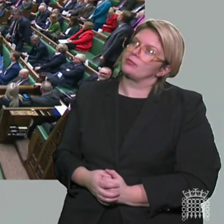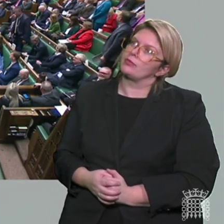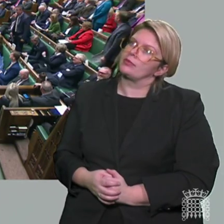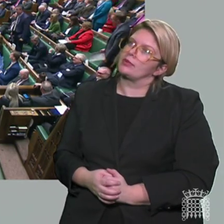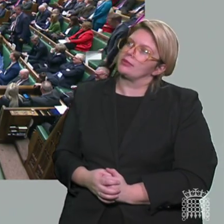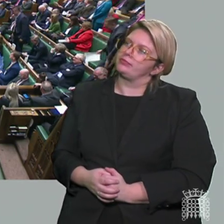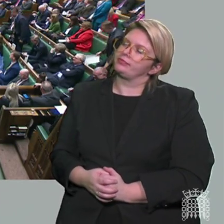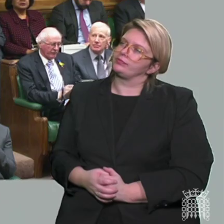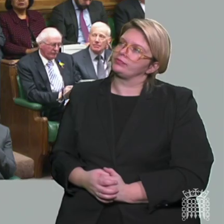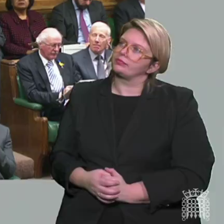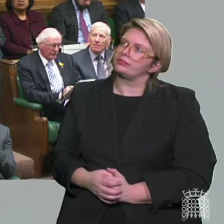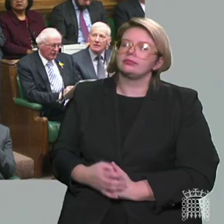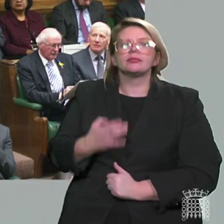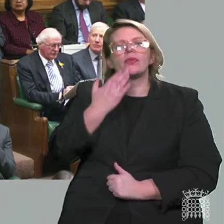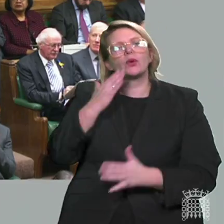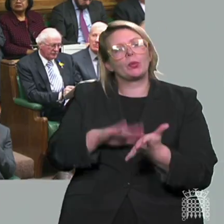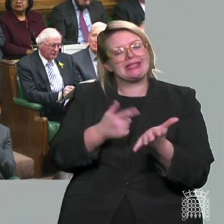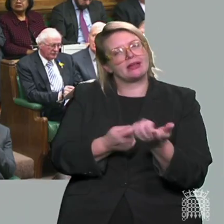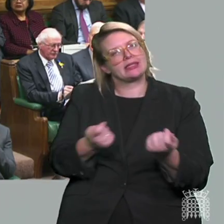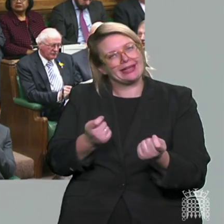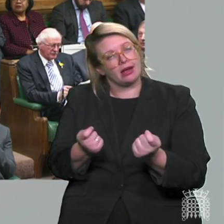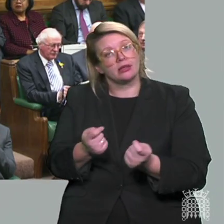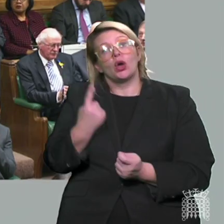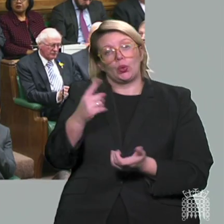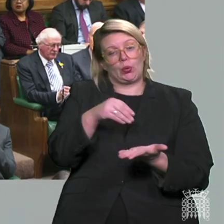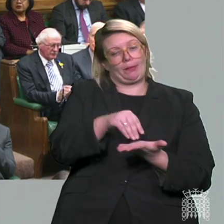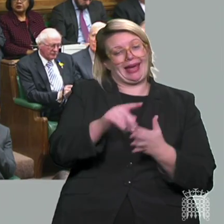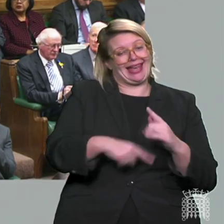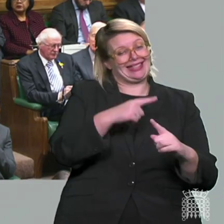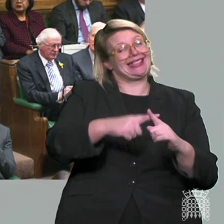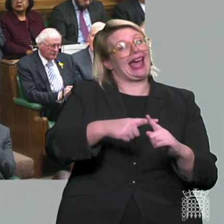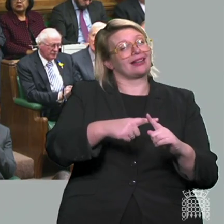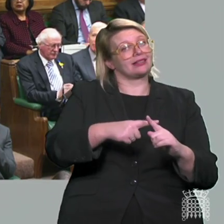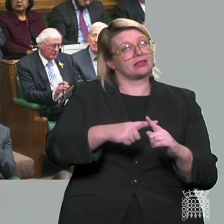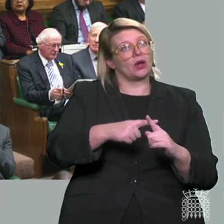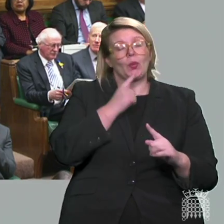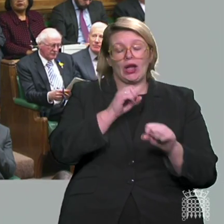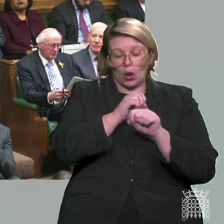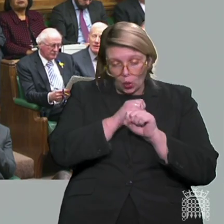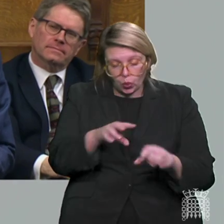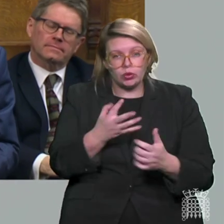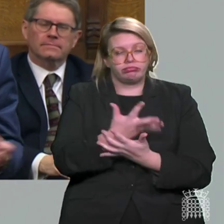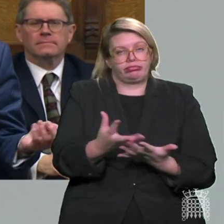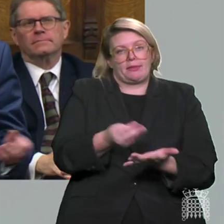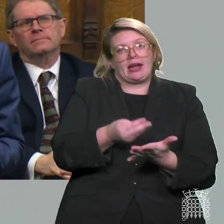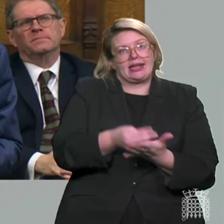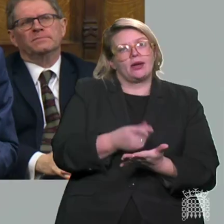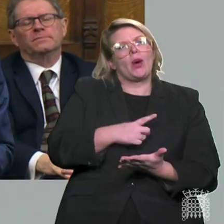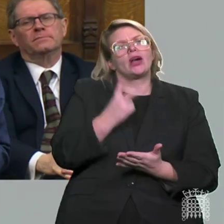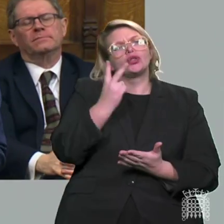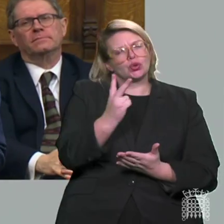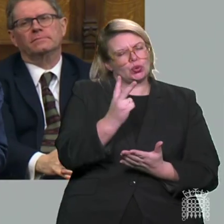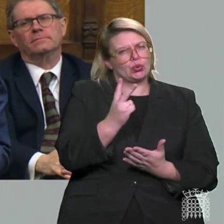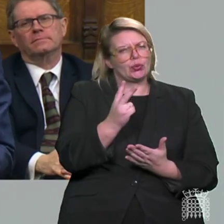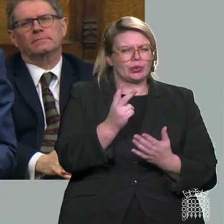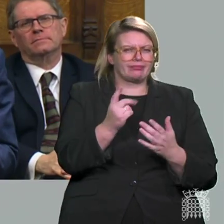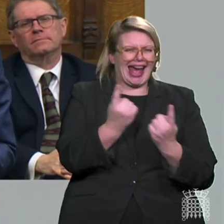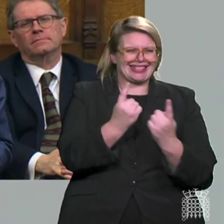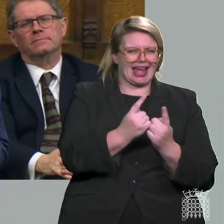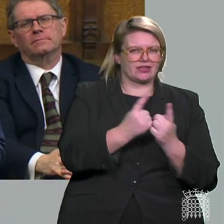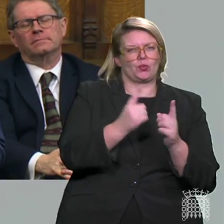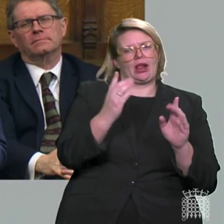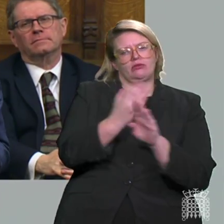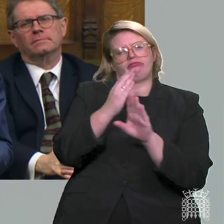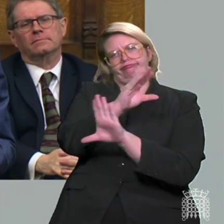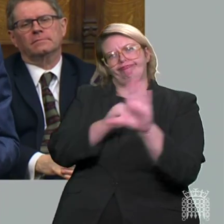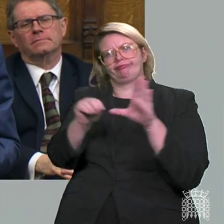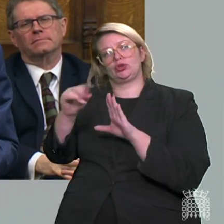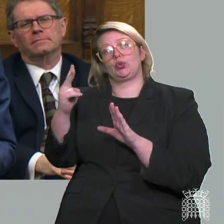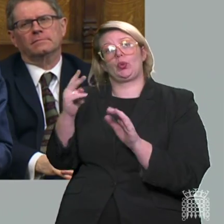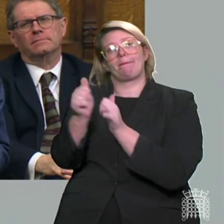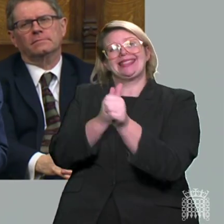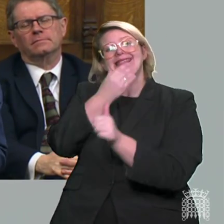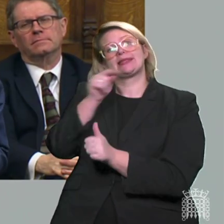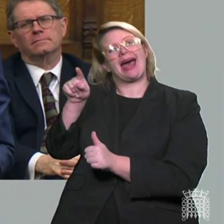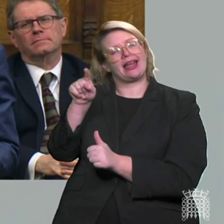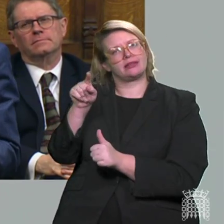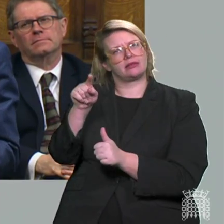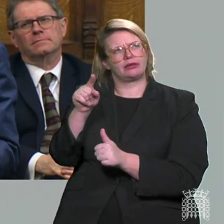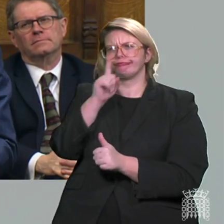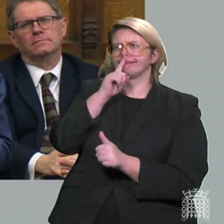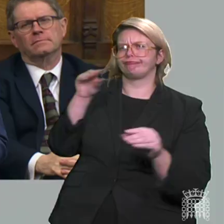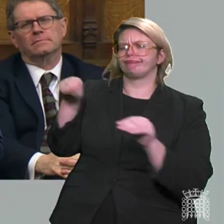Taxpayers are set to lose tens of millions of pounds after the transfer of valuable public assets to two Teesside businessmen, all without a full and transparent recruitment process.